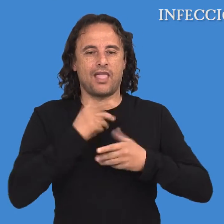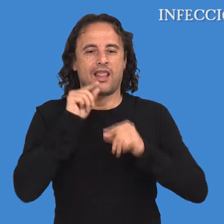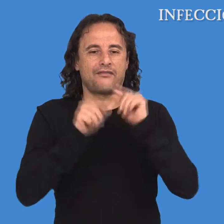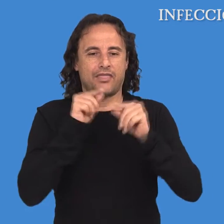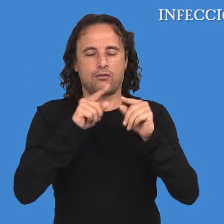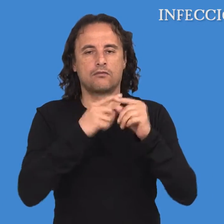virus